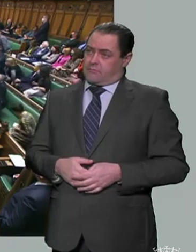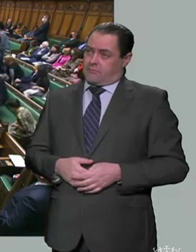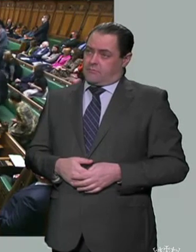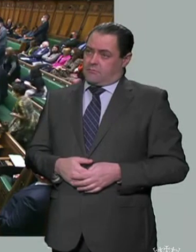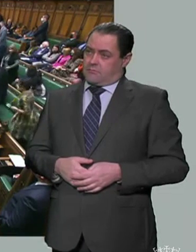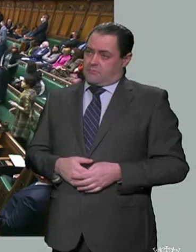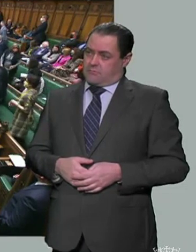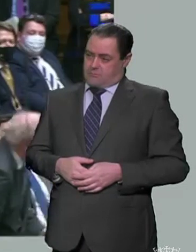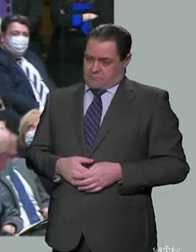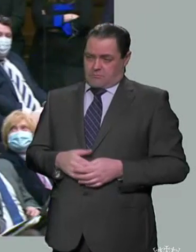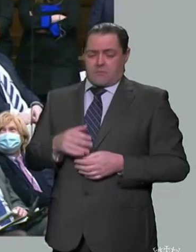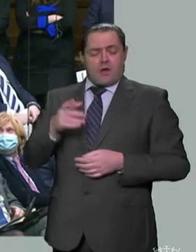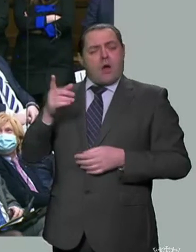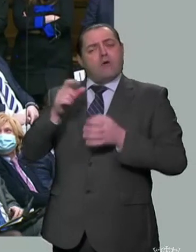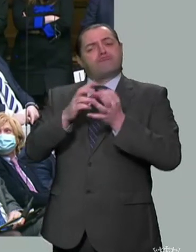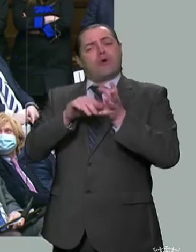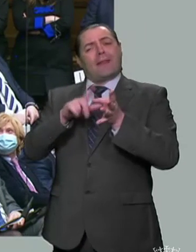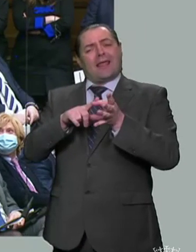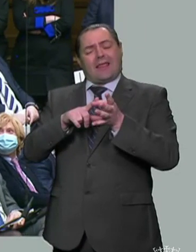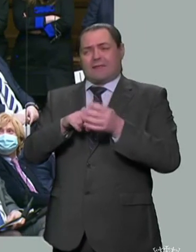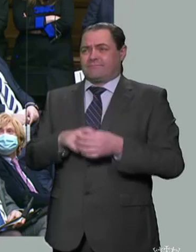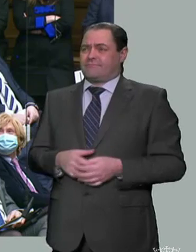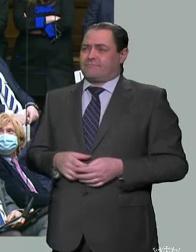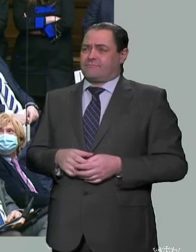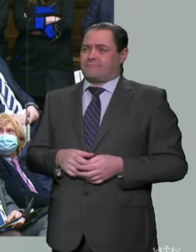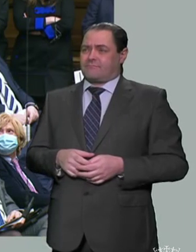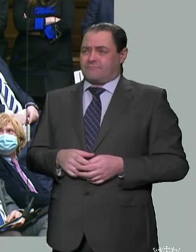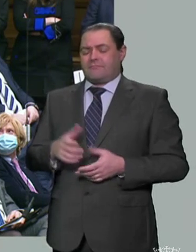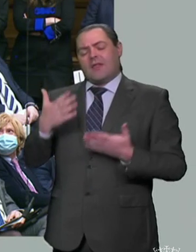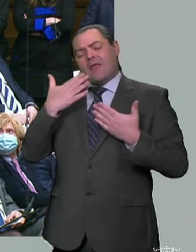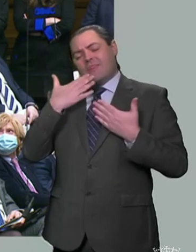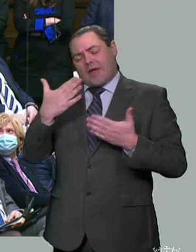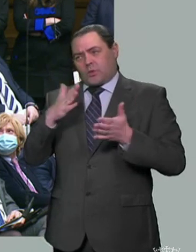We get people in to jobs.